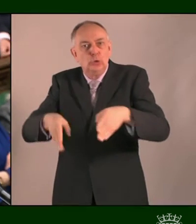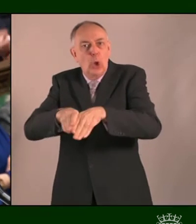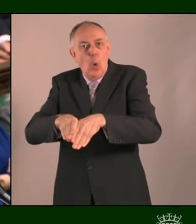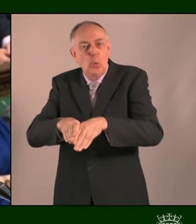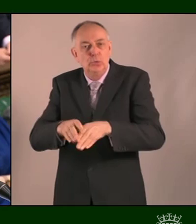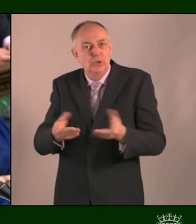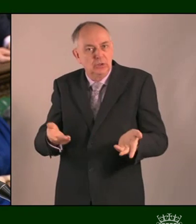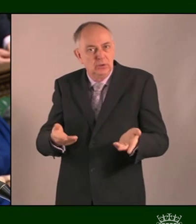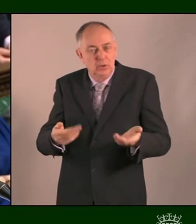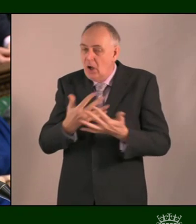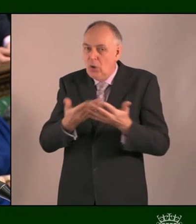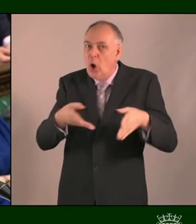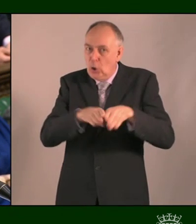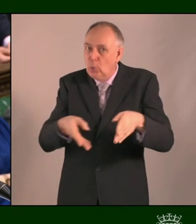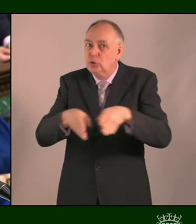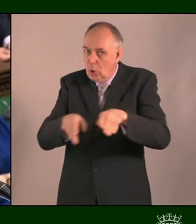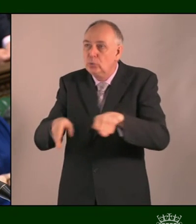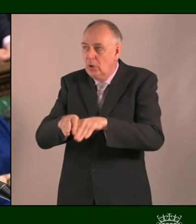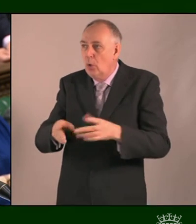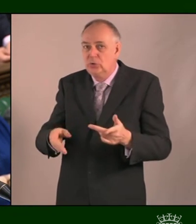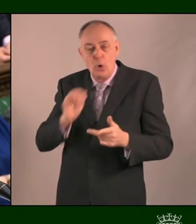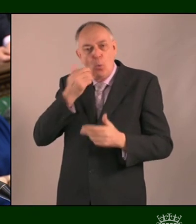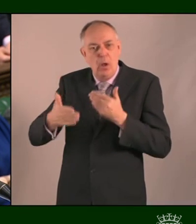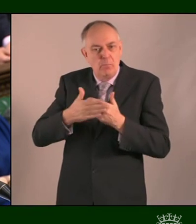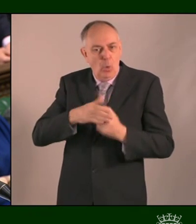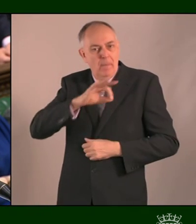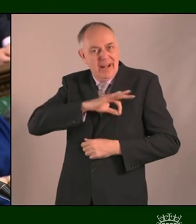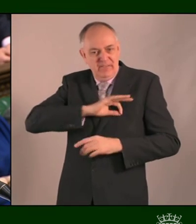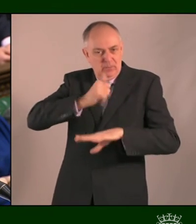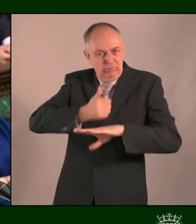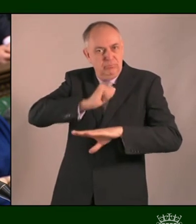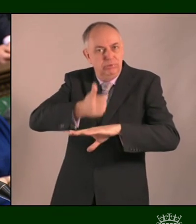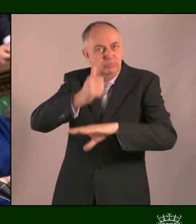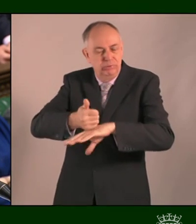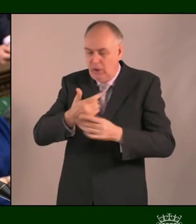That is among many other benefits that we will bring to the people of Blyth.